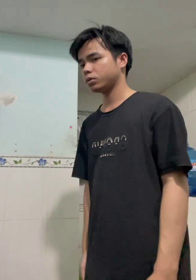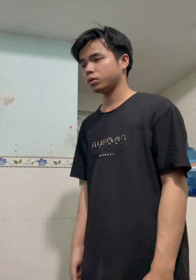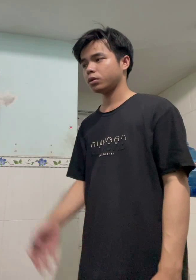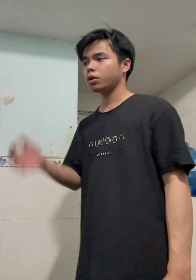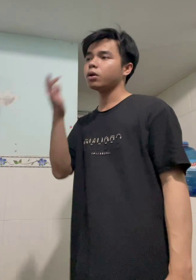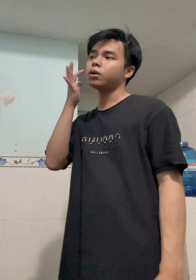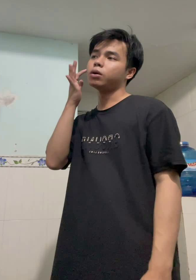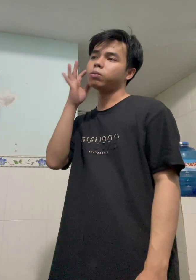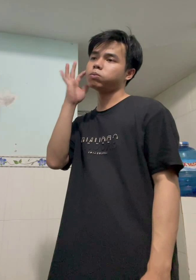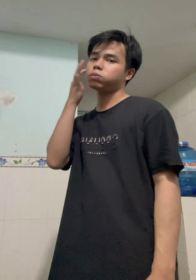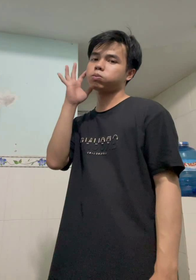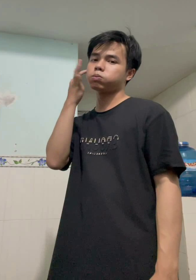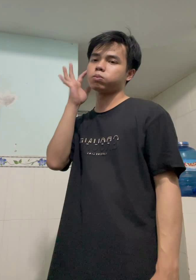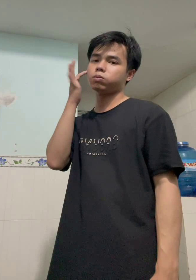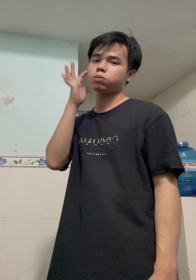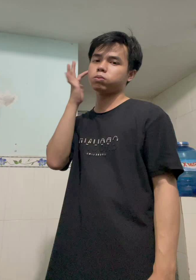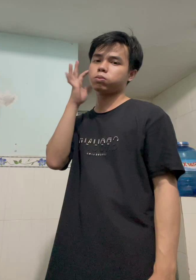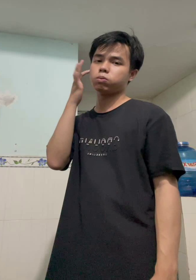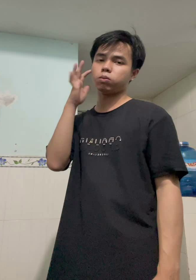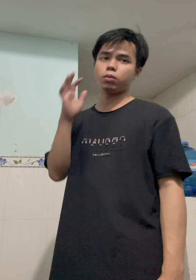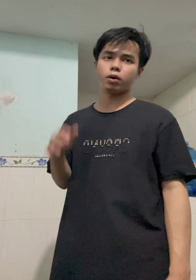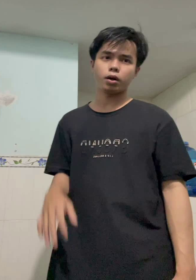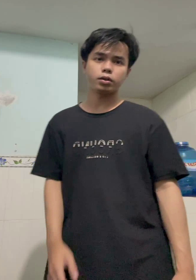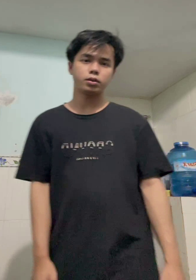kinh tom